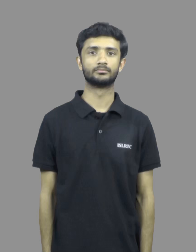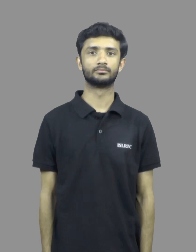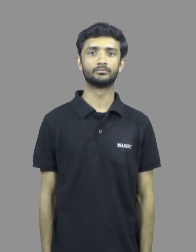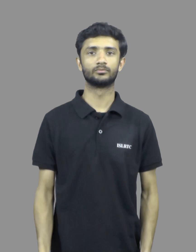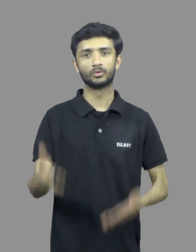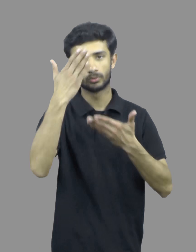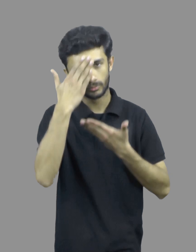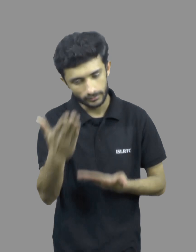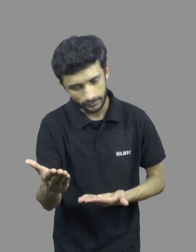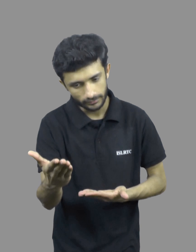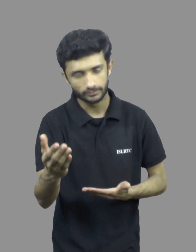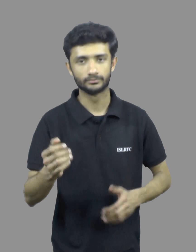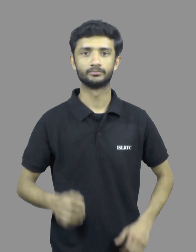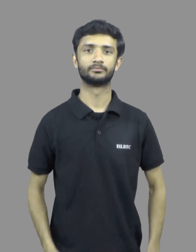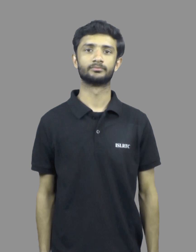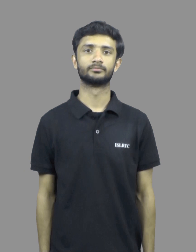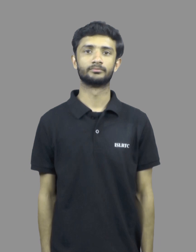Obey Comply